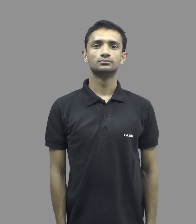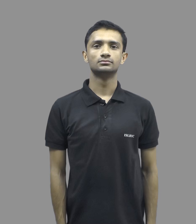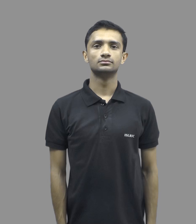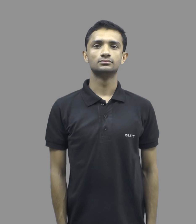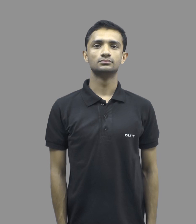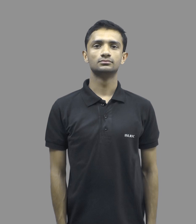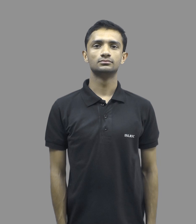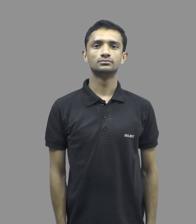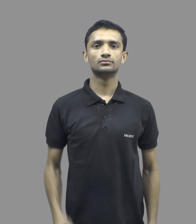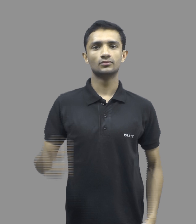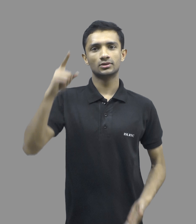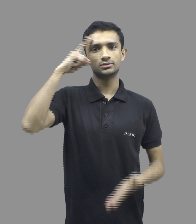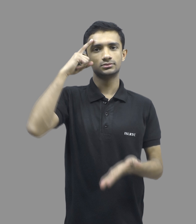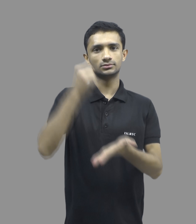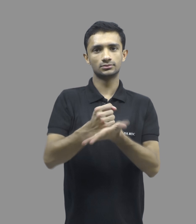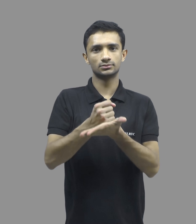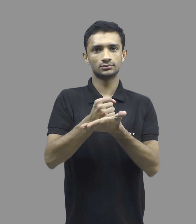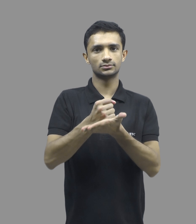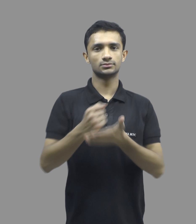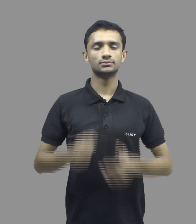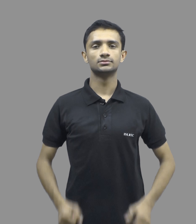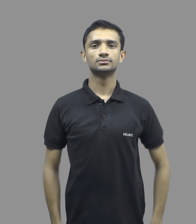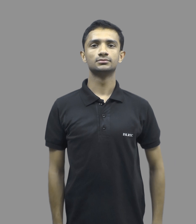Decide